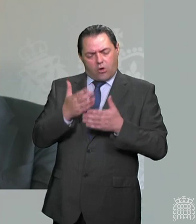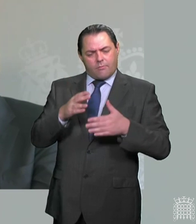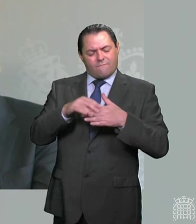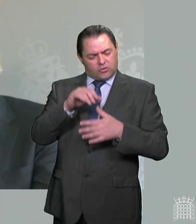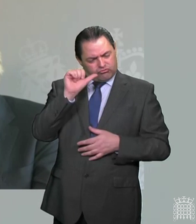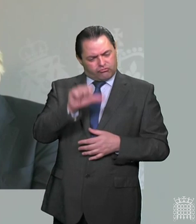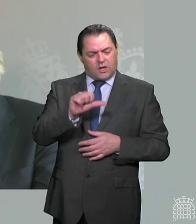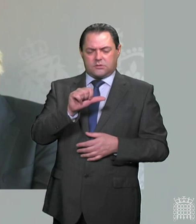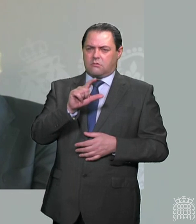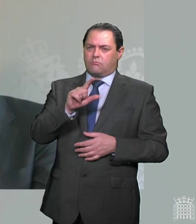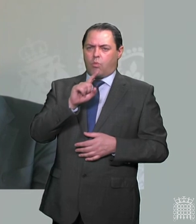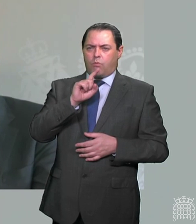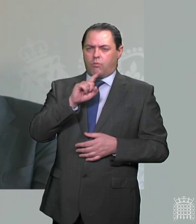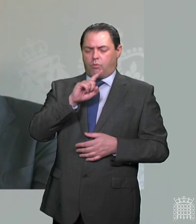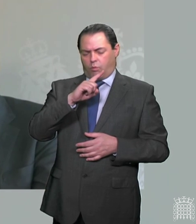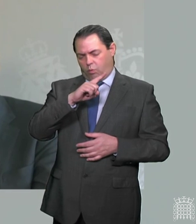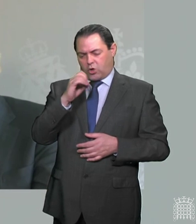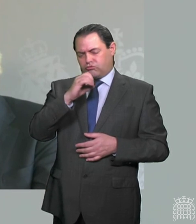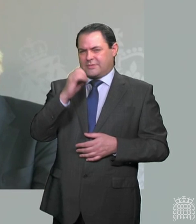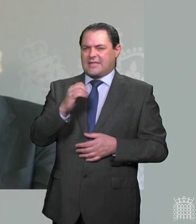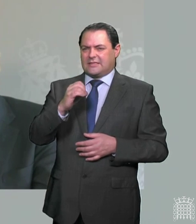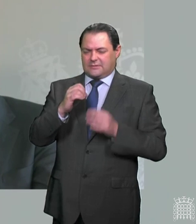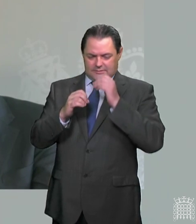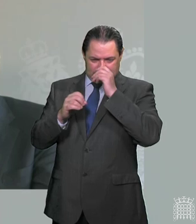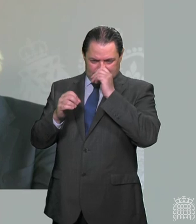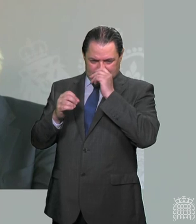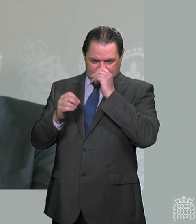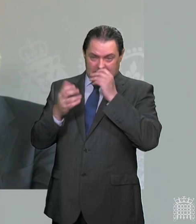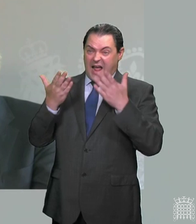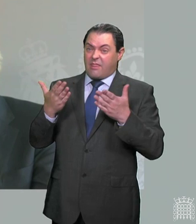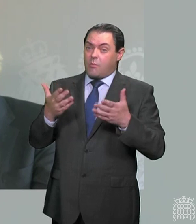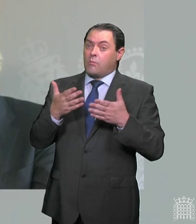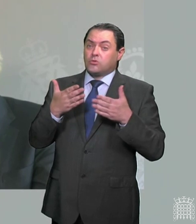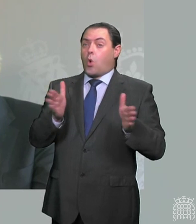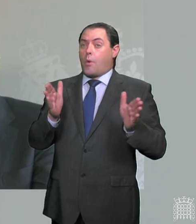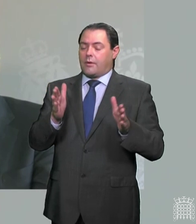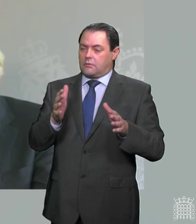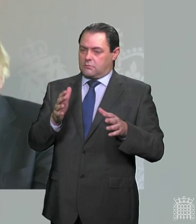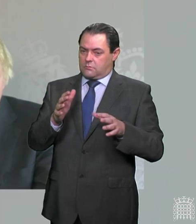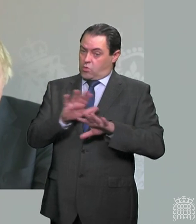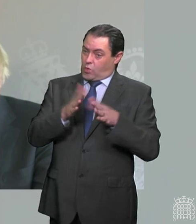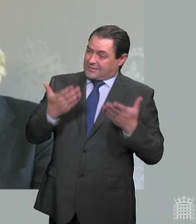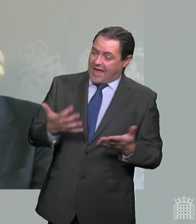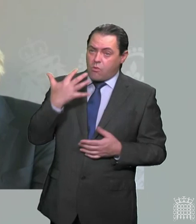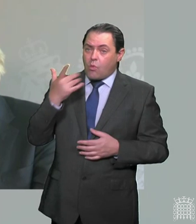The question for those who attack the current policy is: if not now, when?